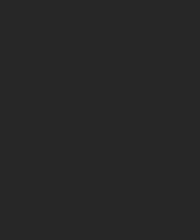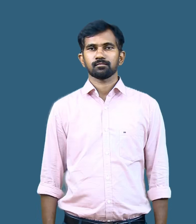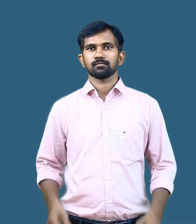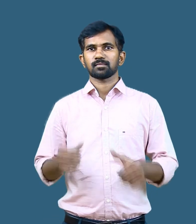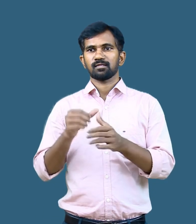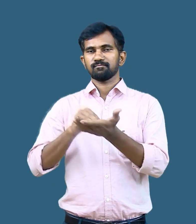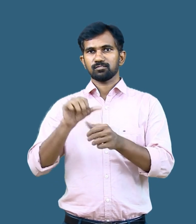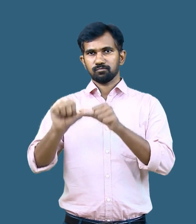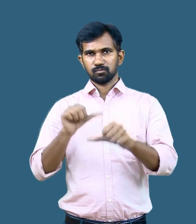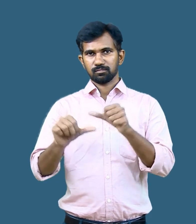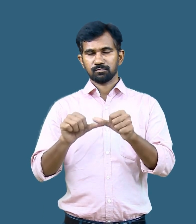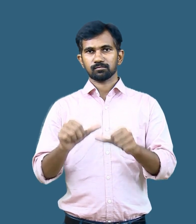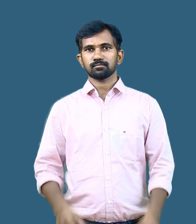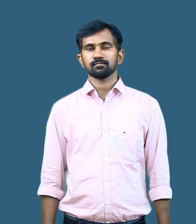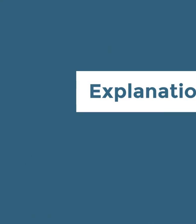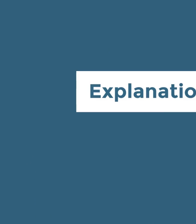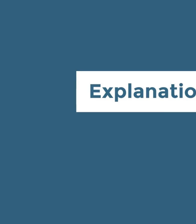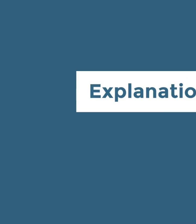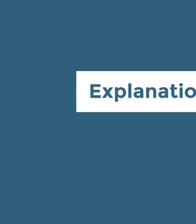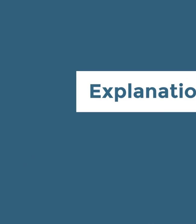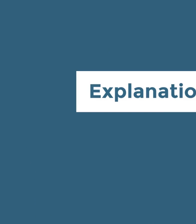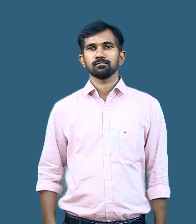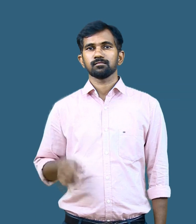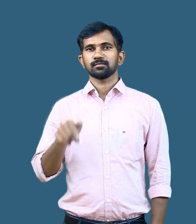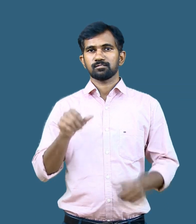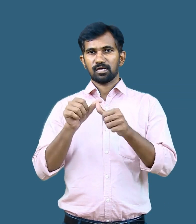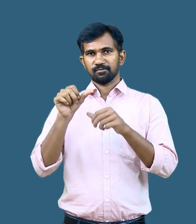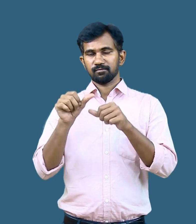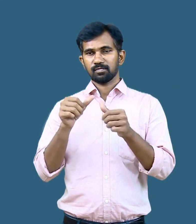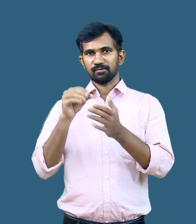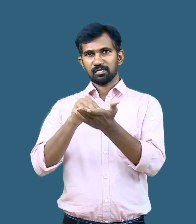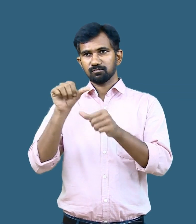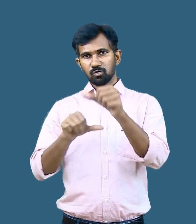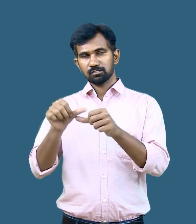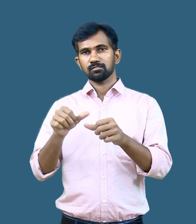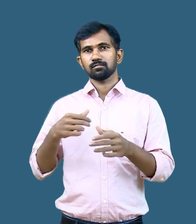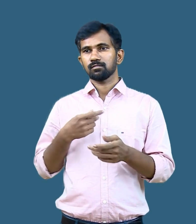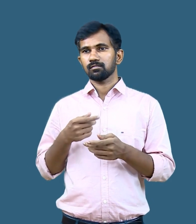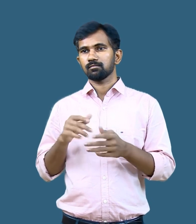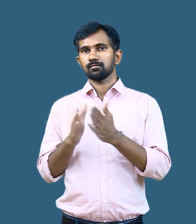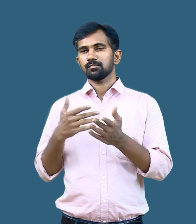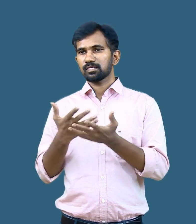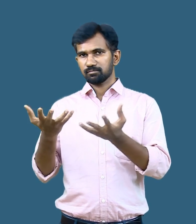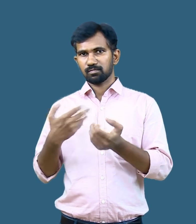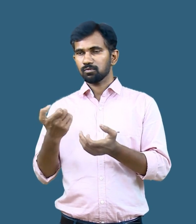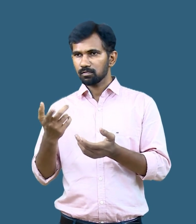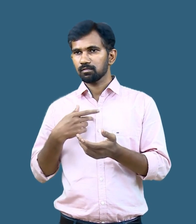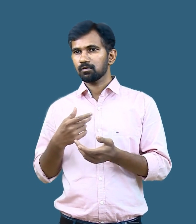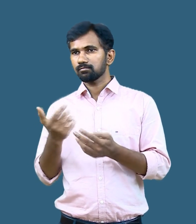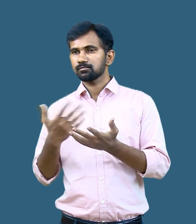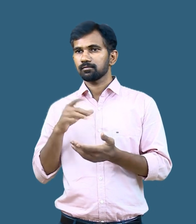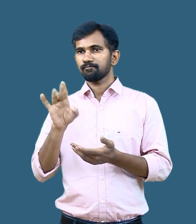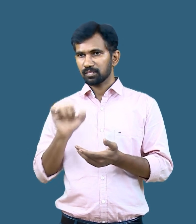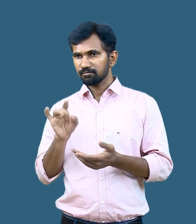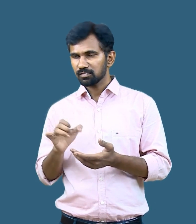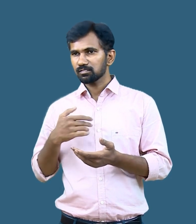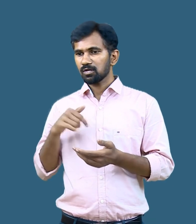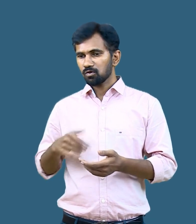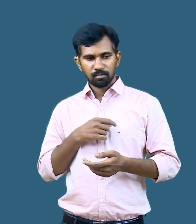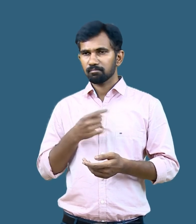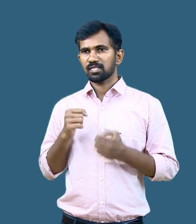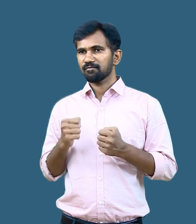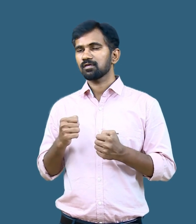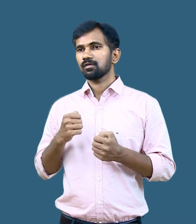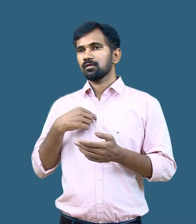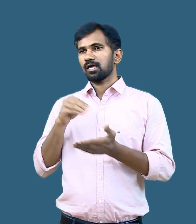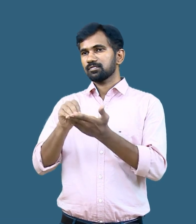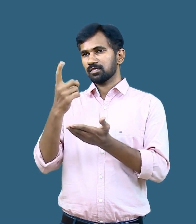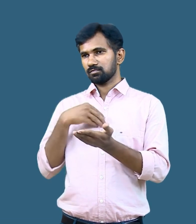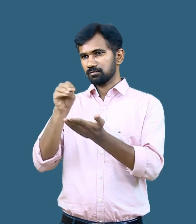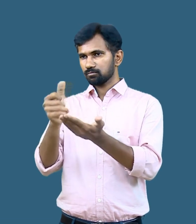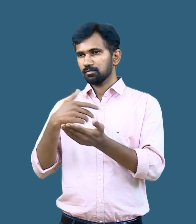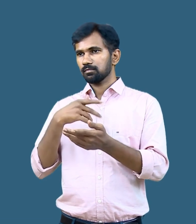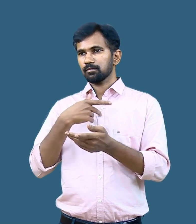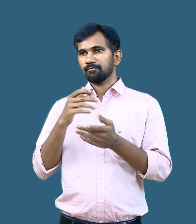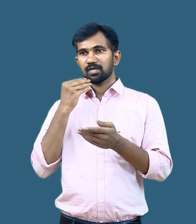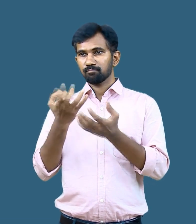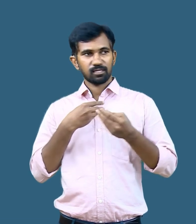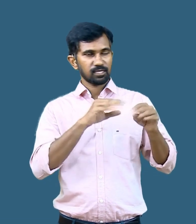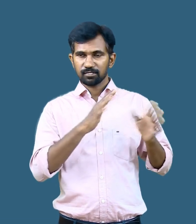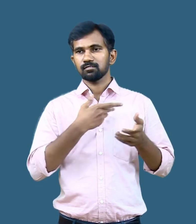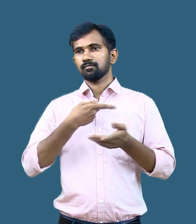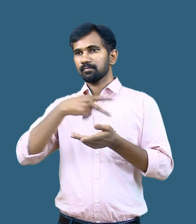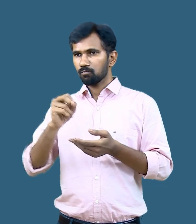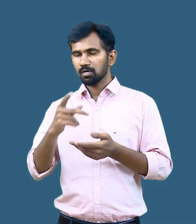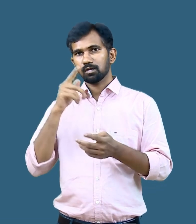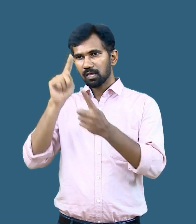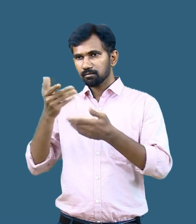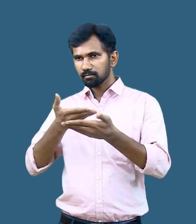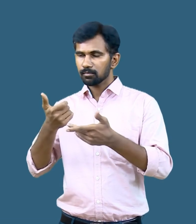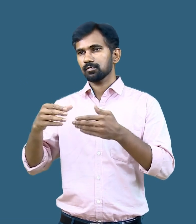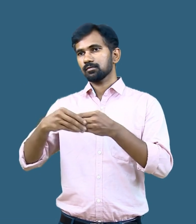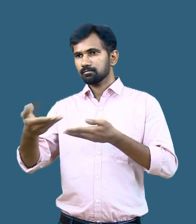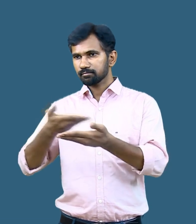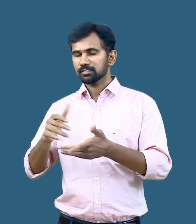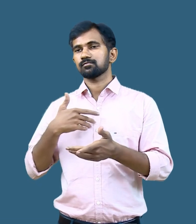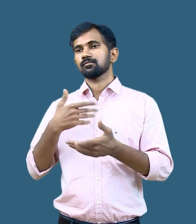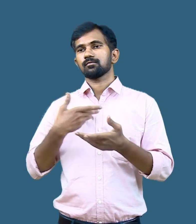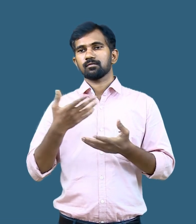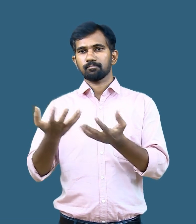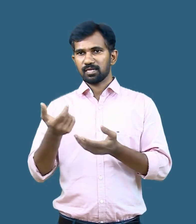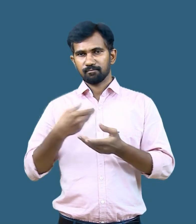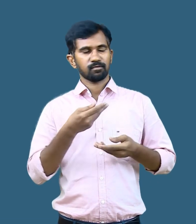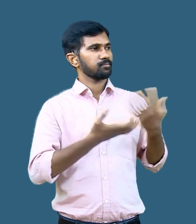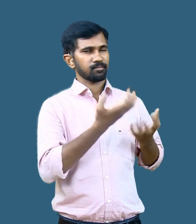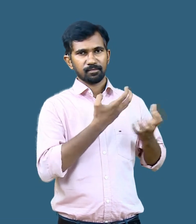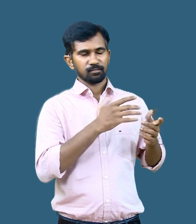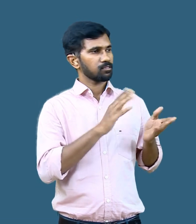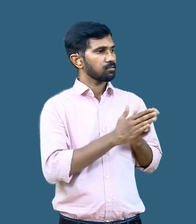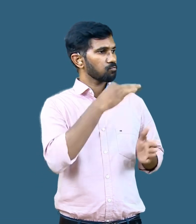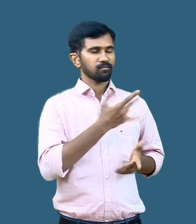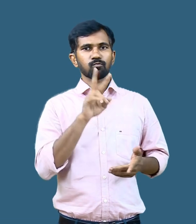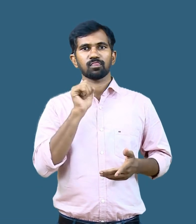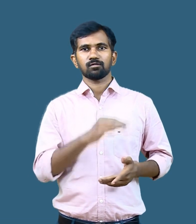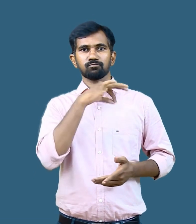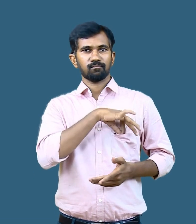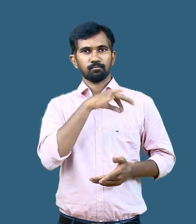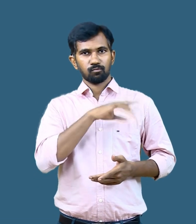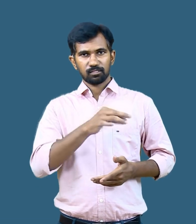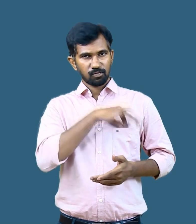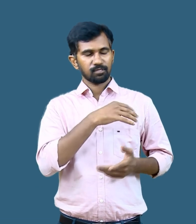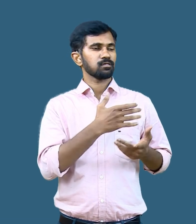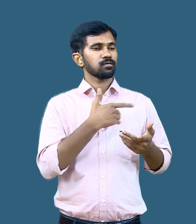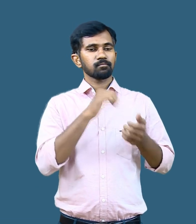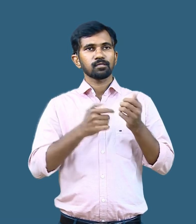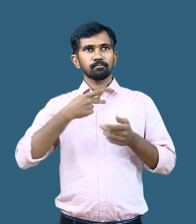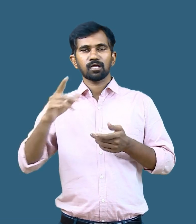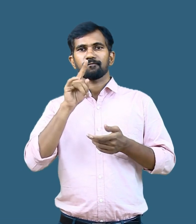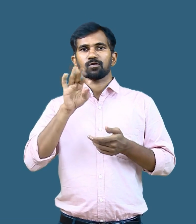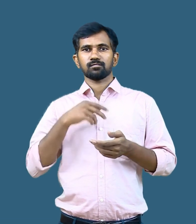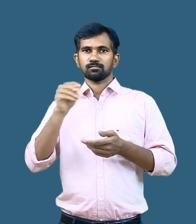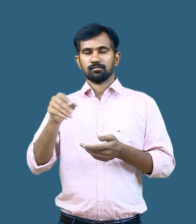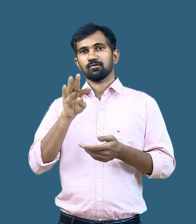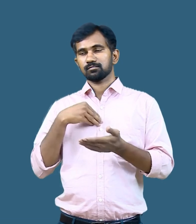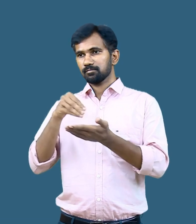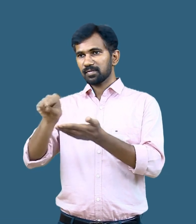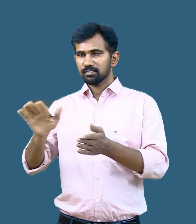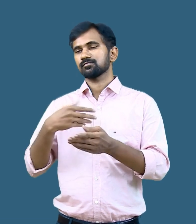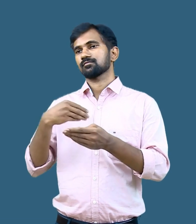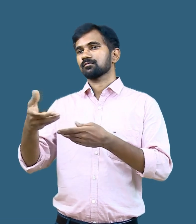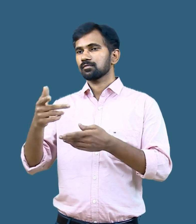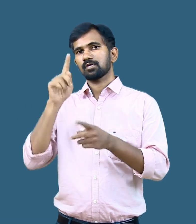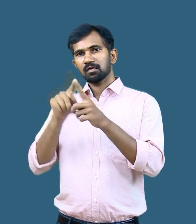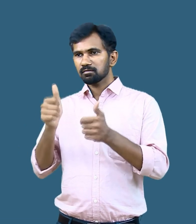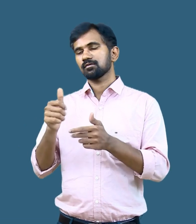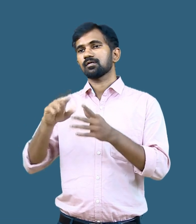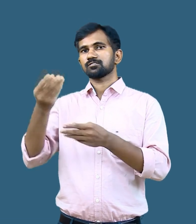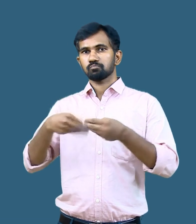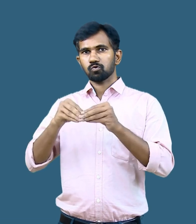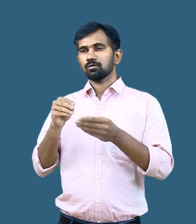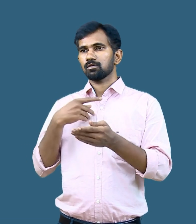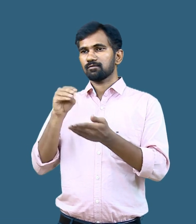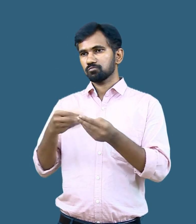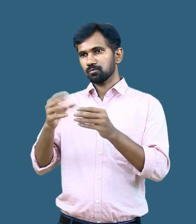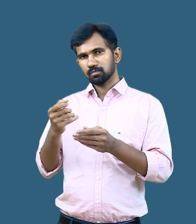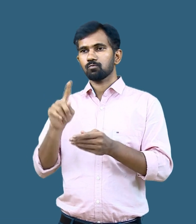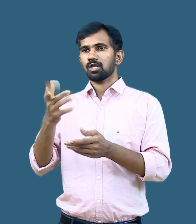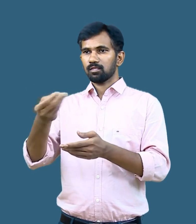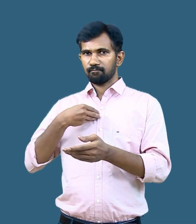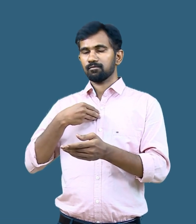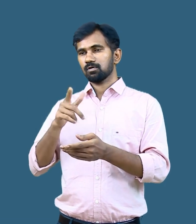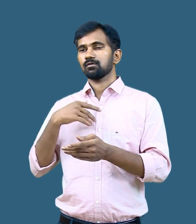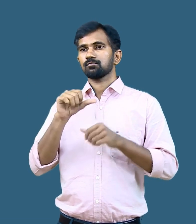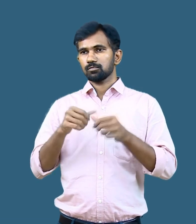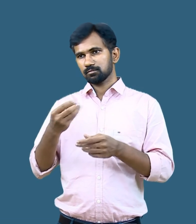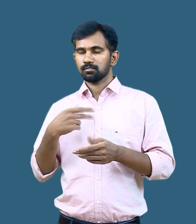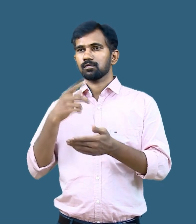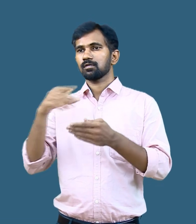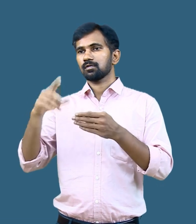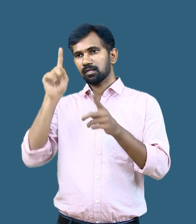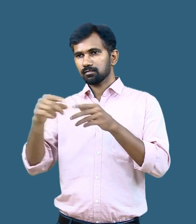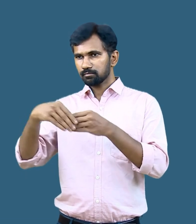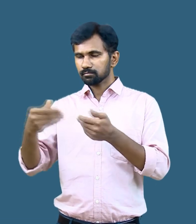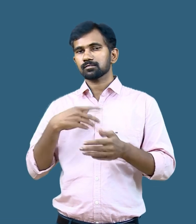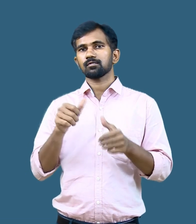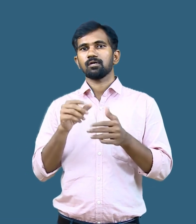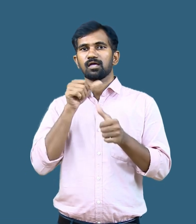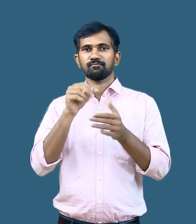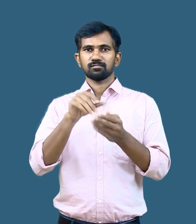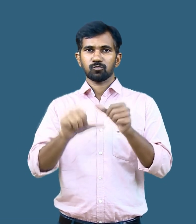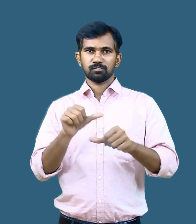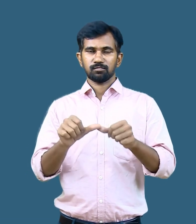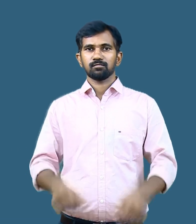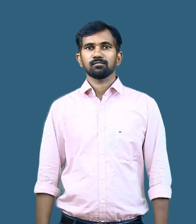Netting